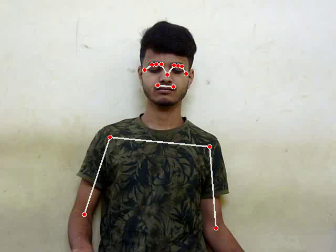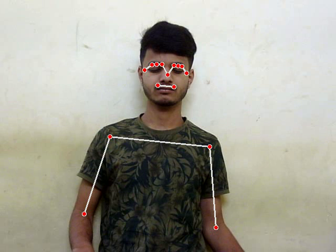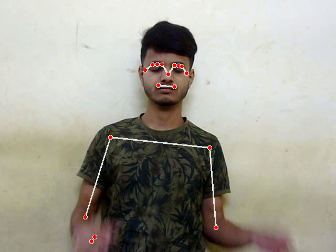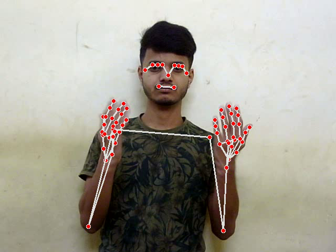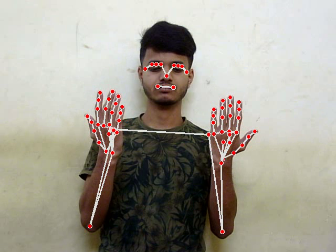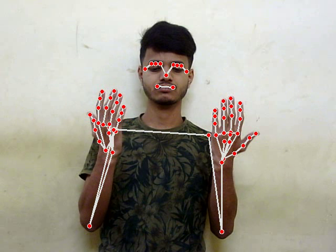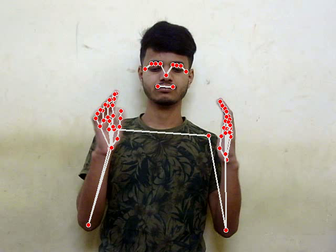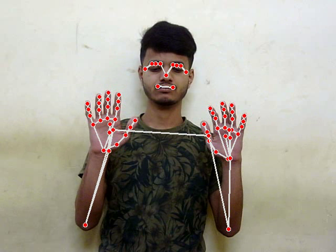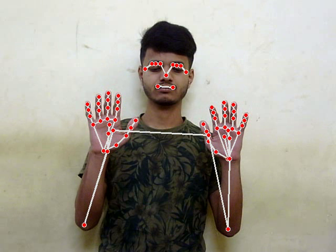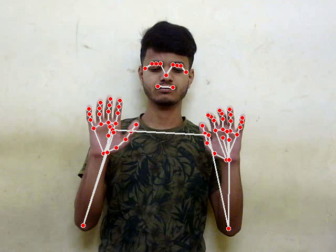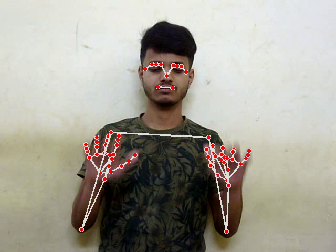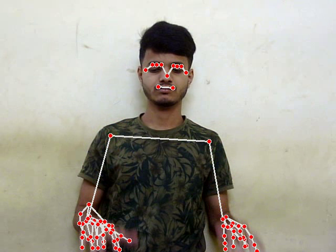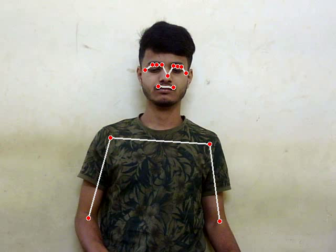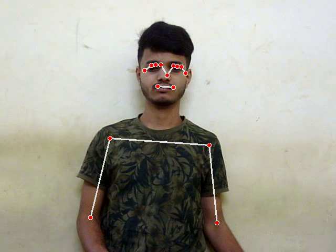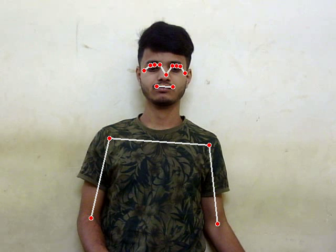do not want